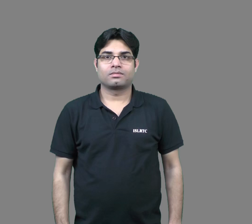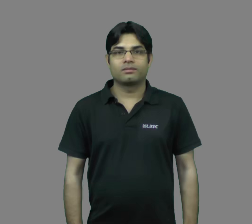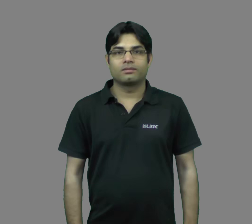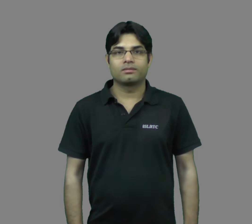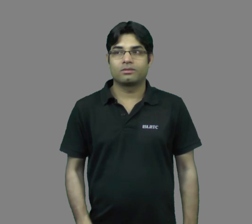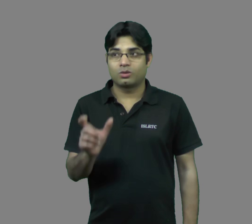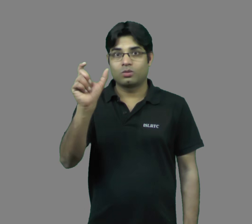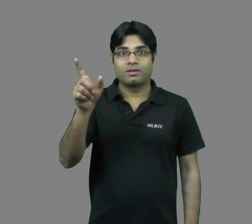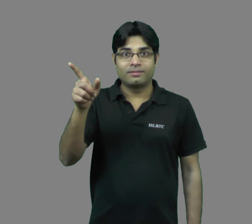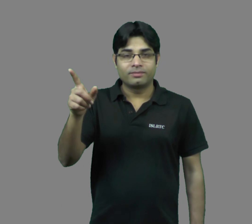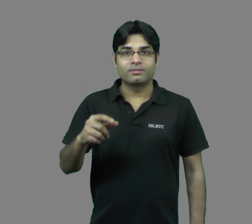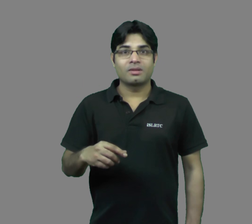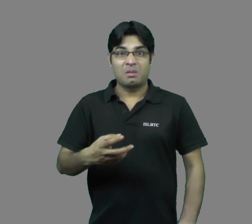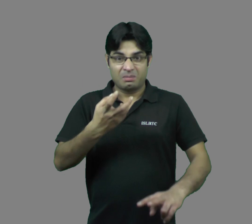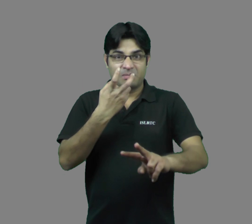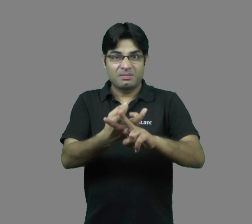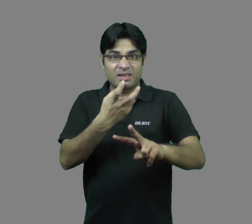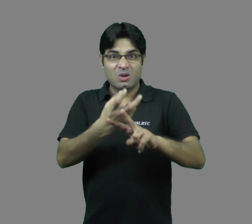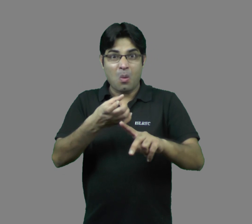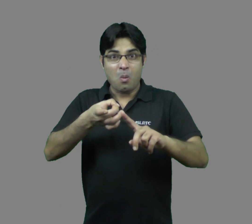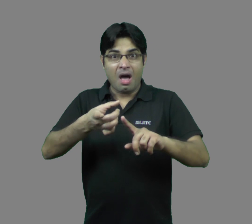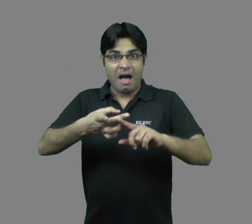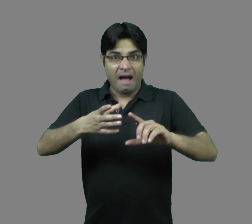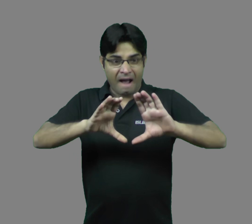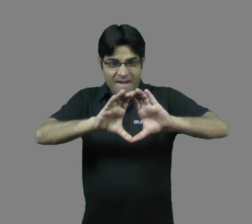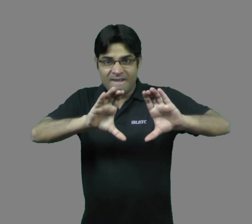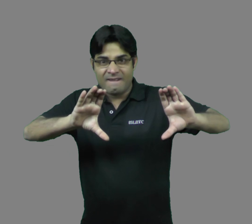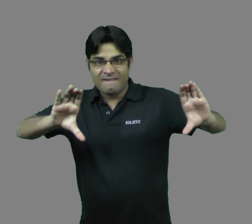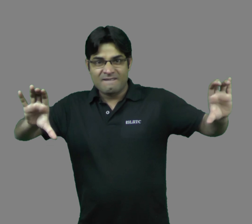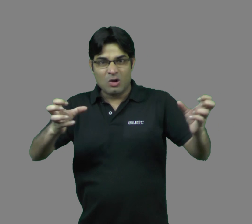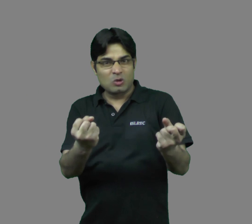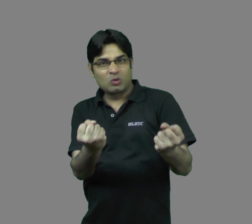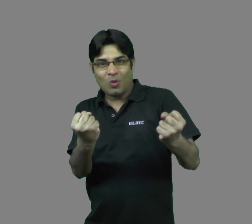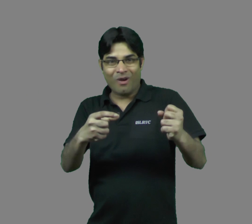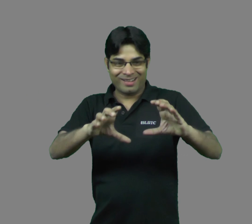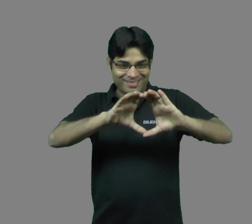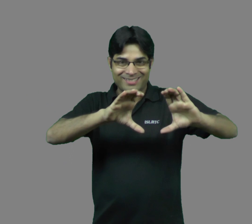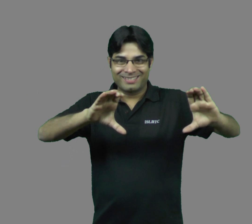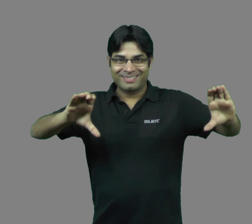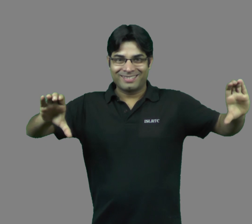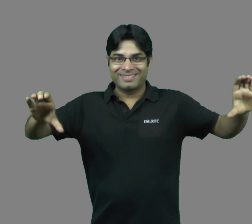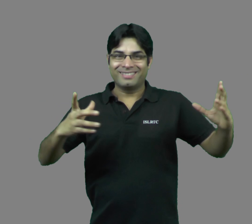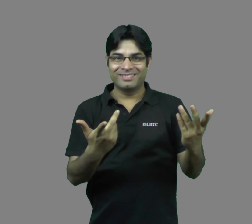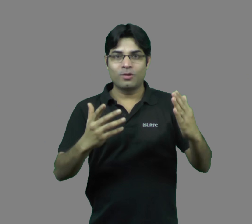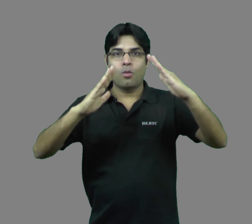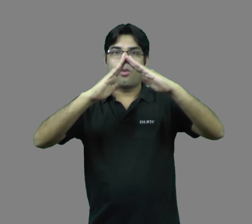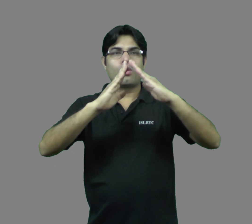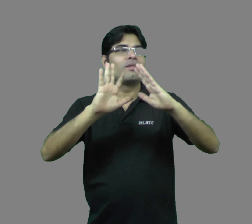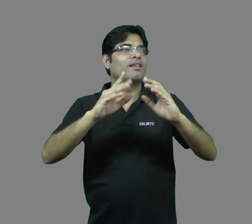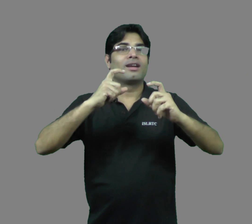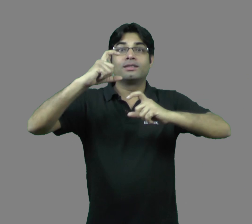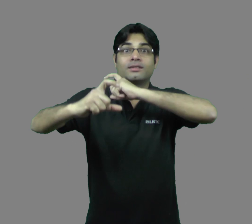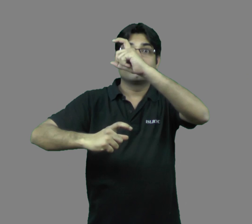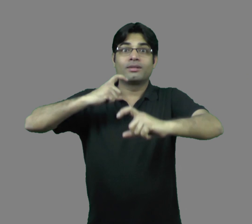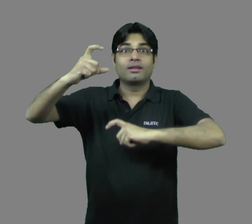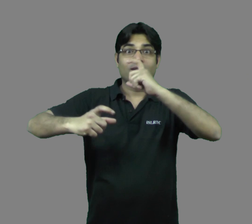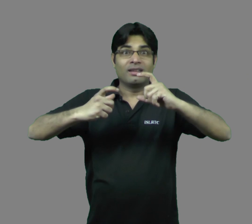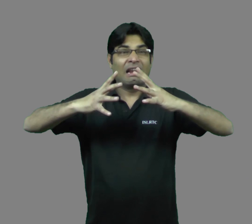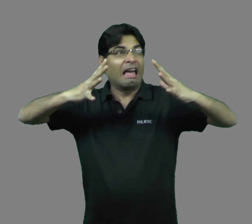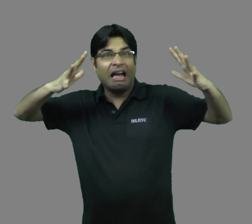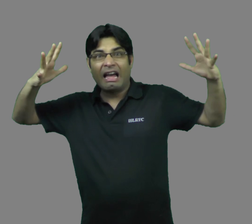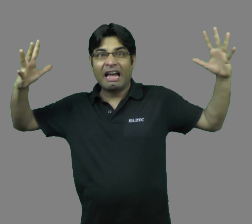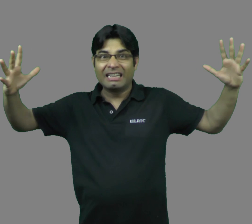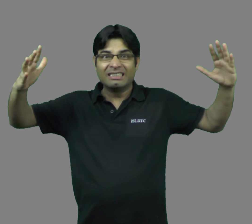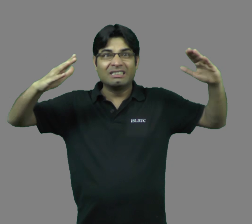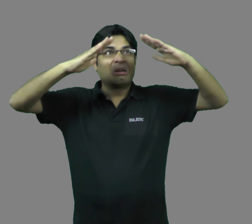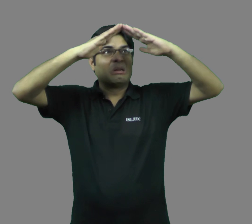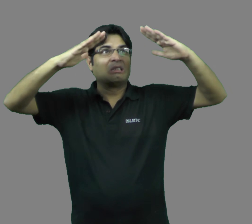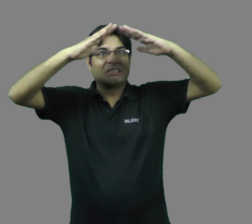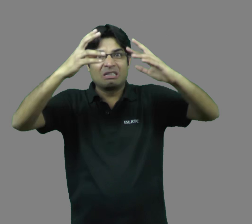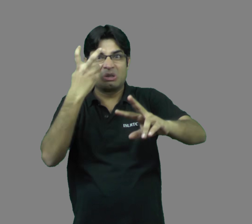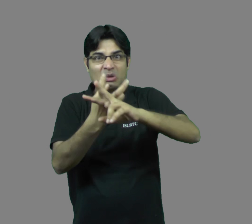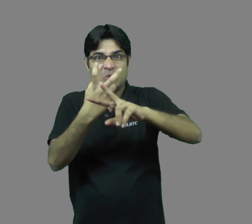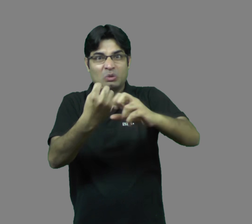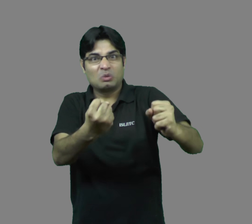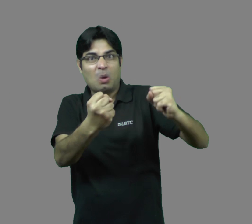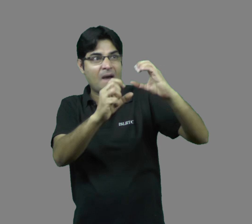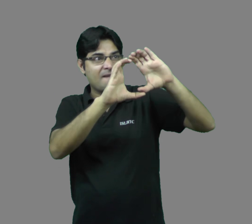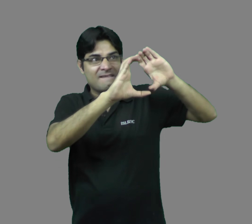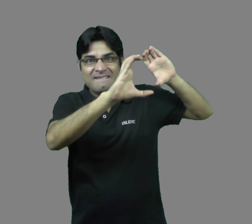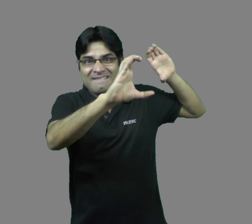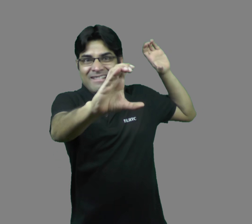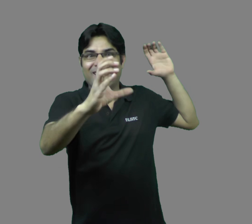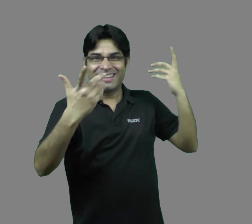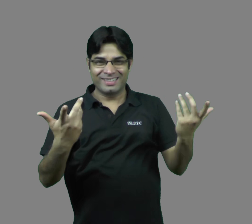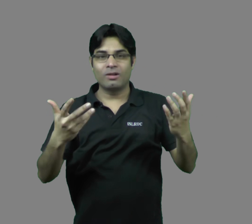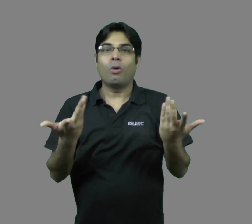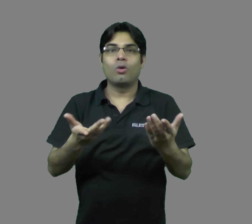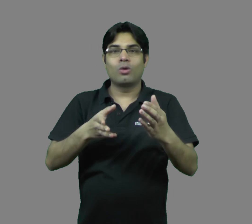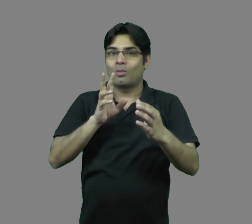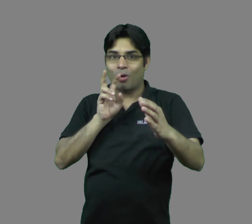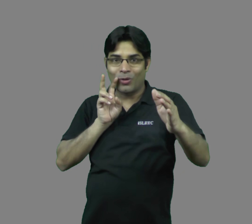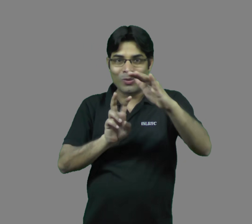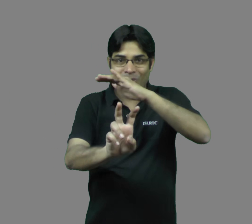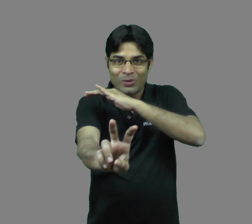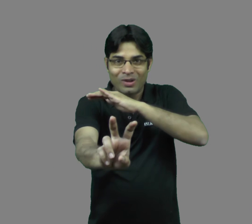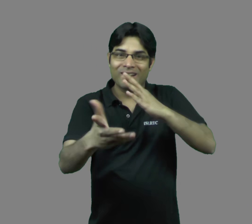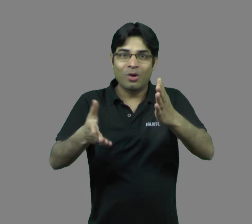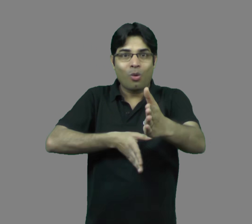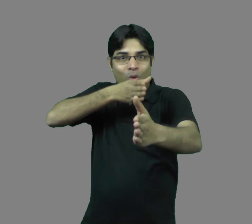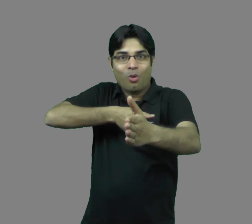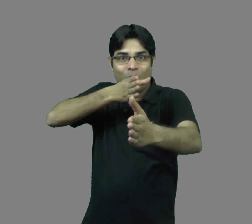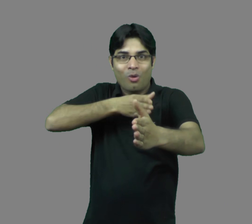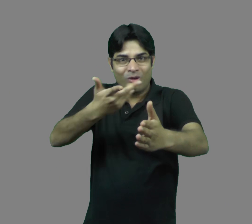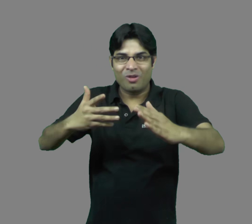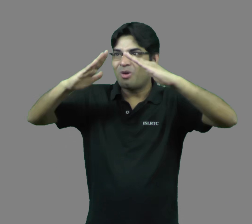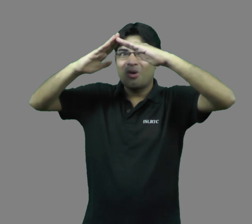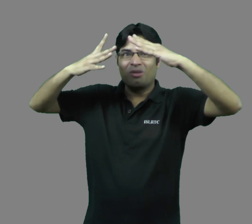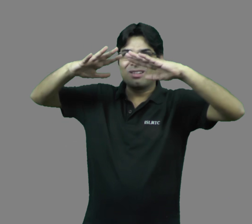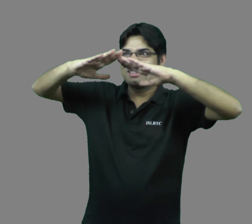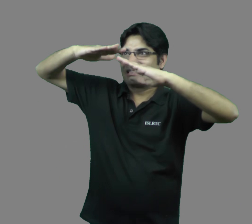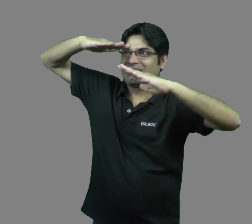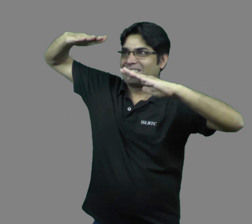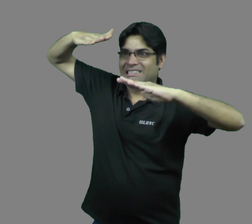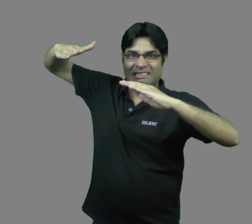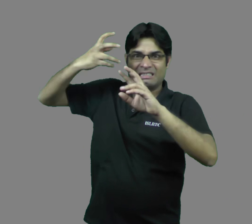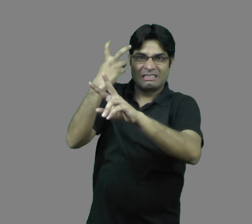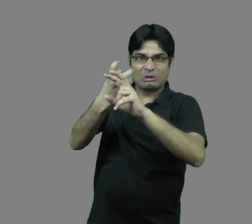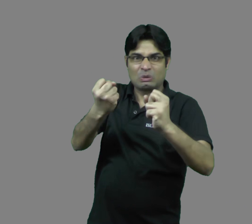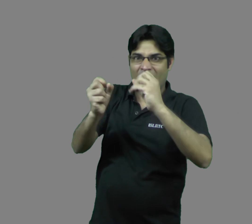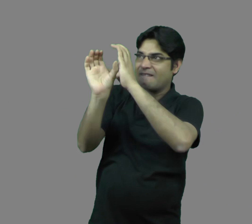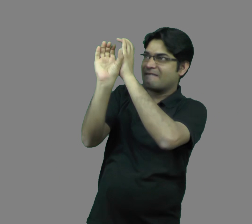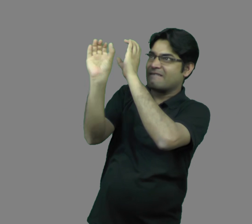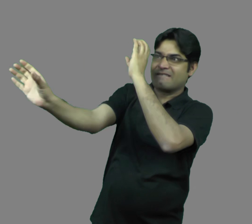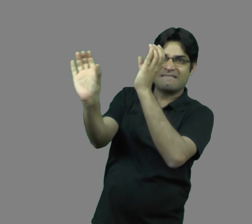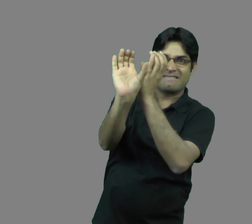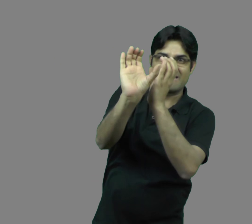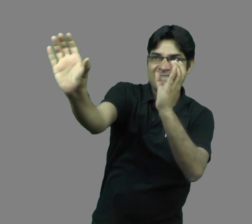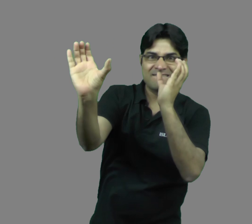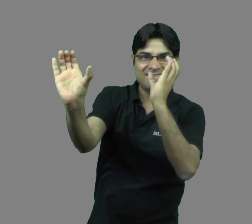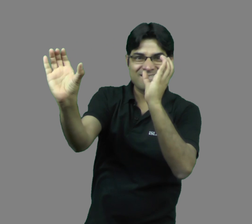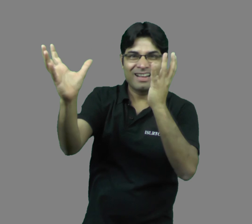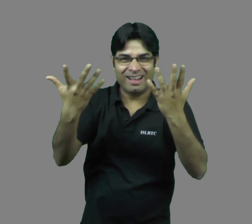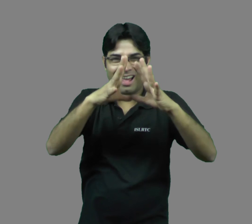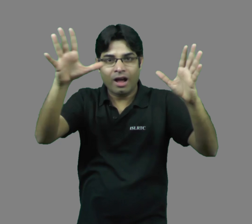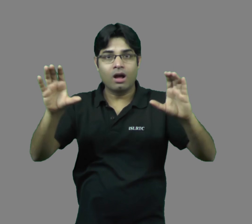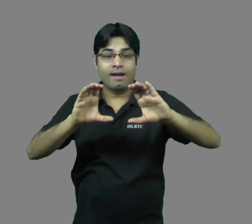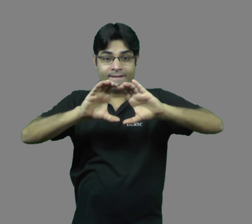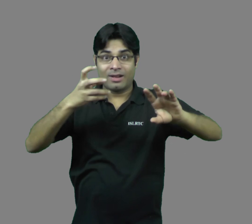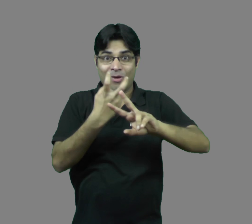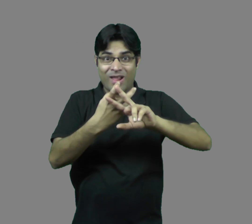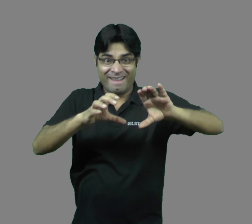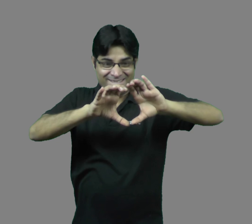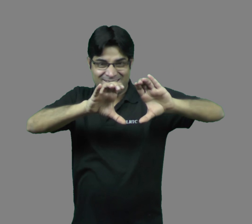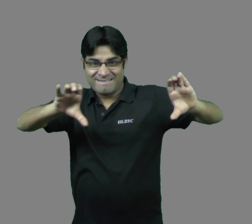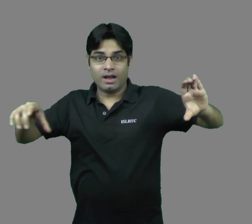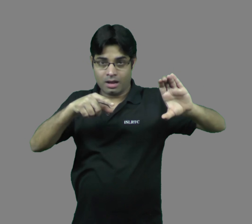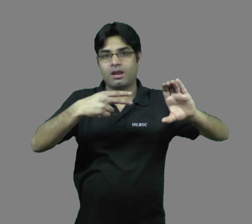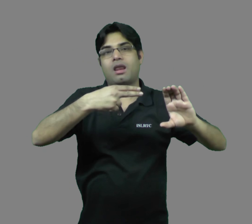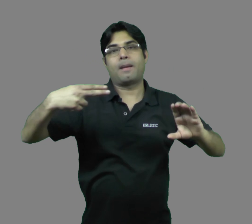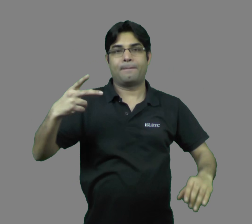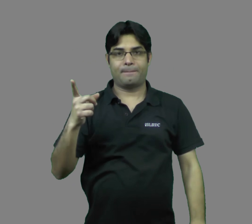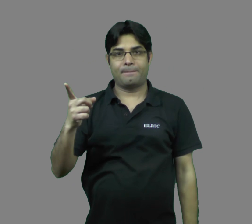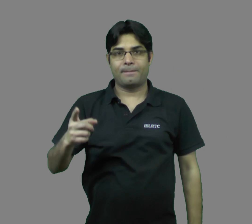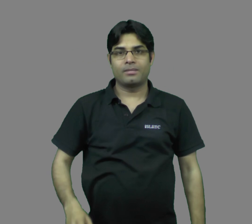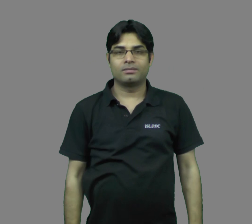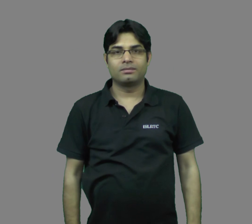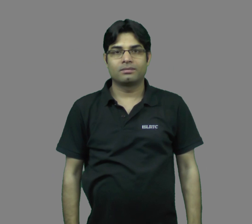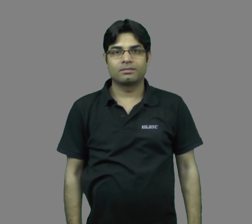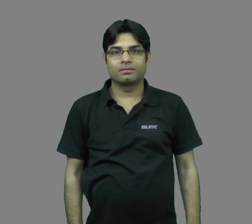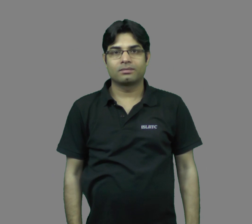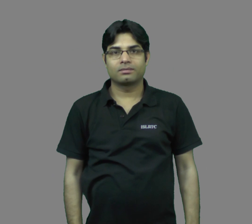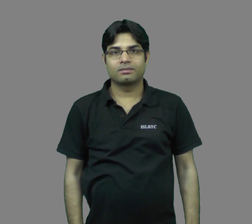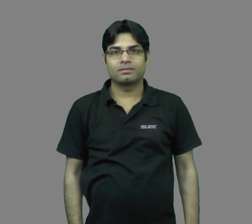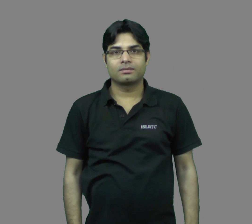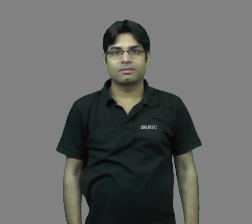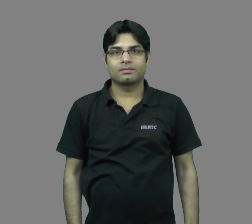Structural Steel